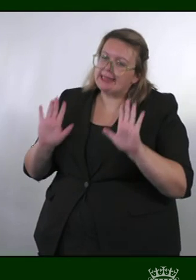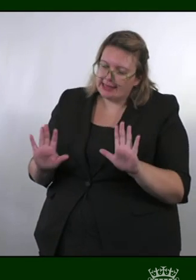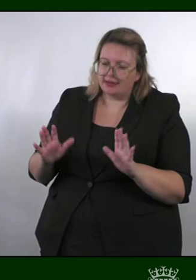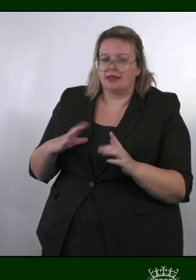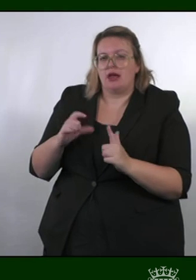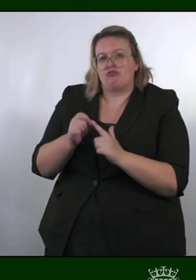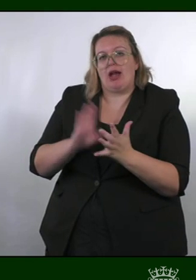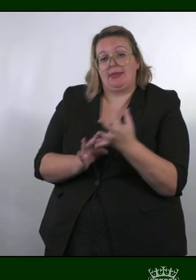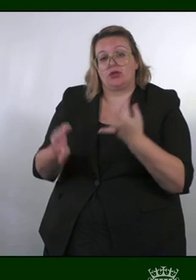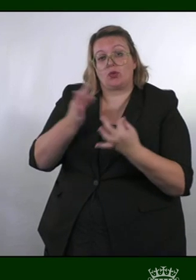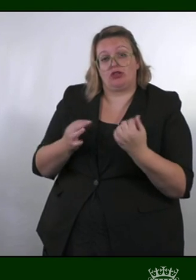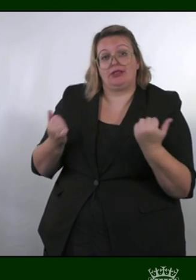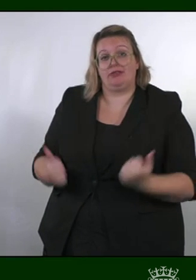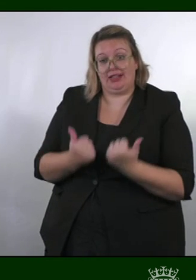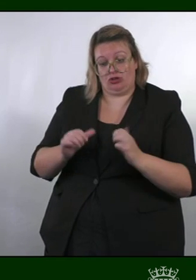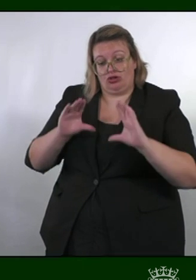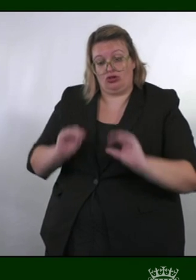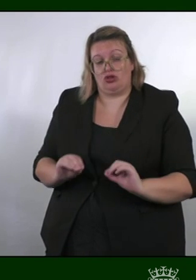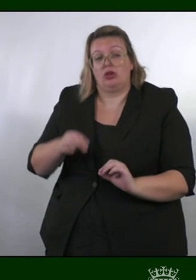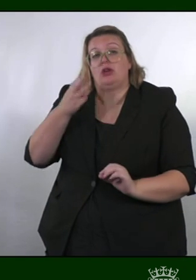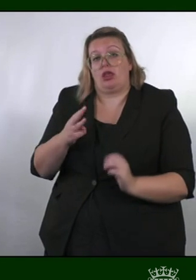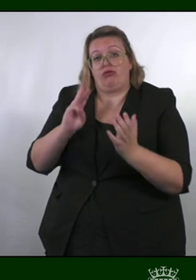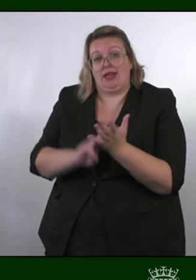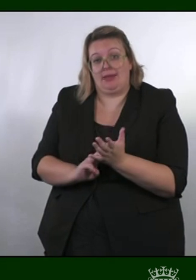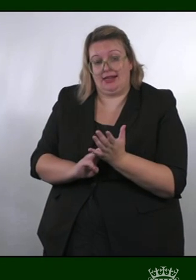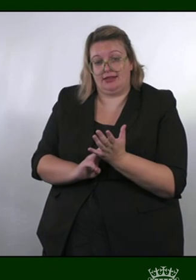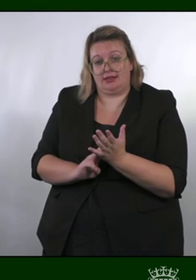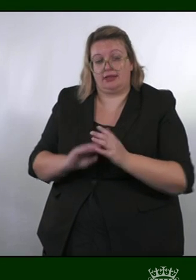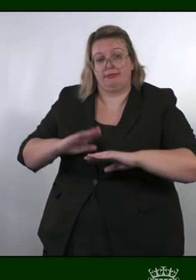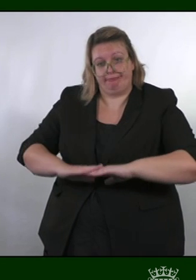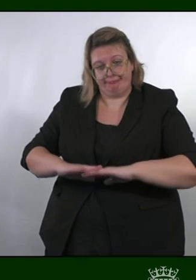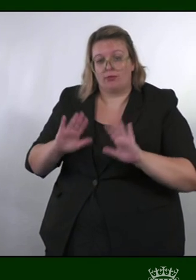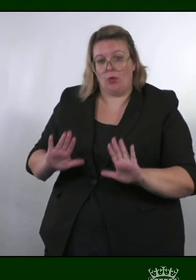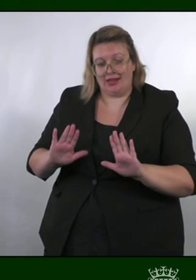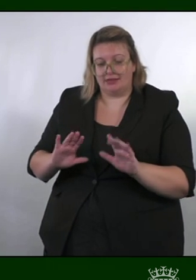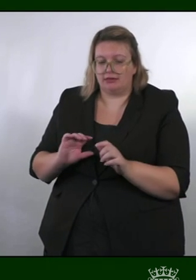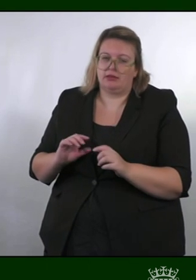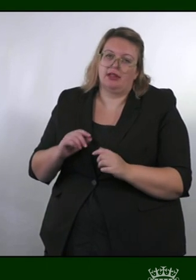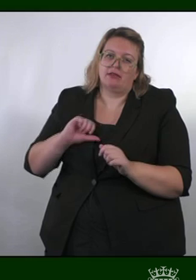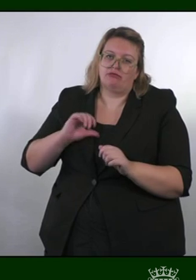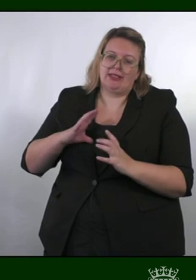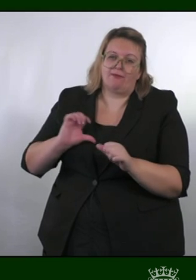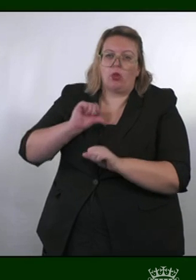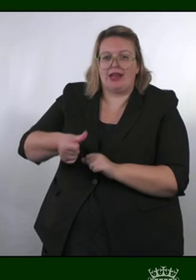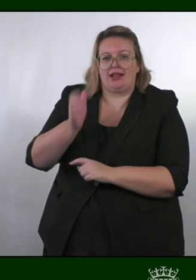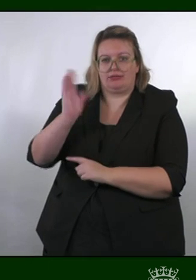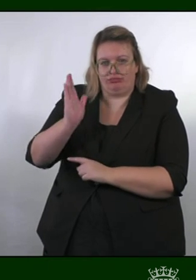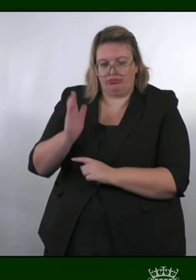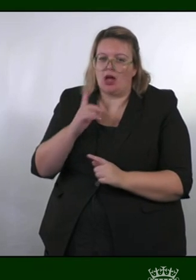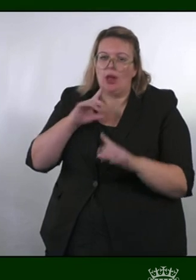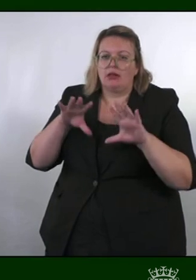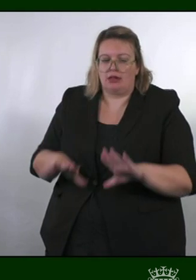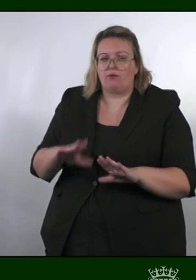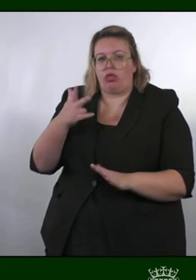As well as that, we are putting in place extra funding so that local authorities in South Yorkshire can continue to support businesses through this period.